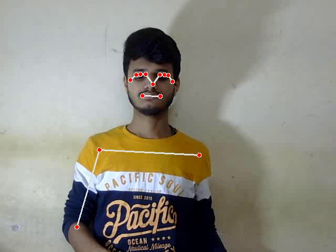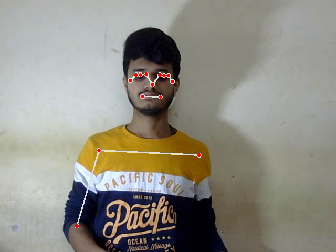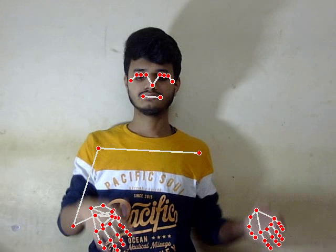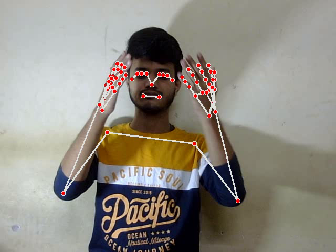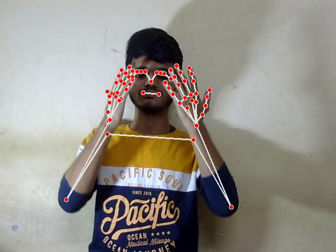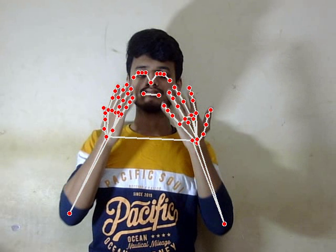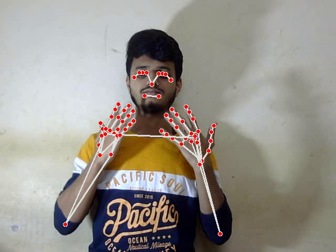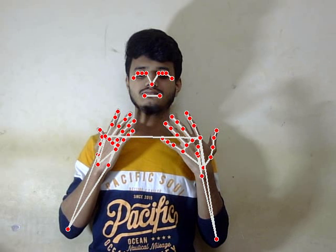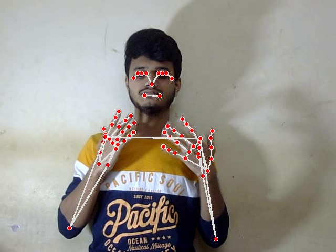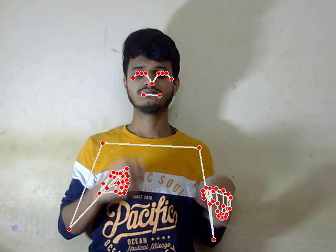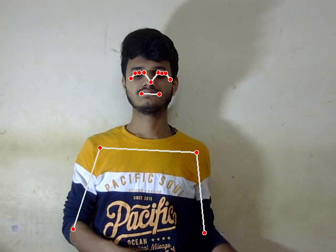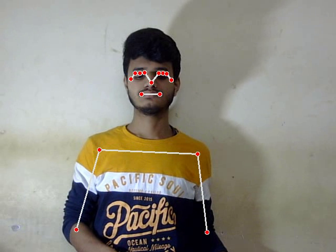sad